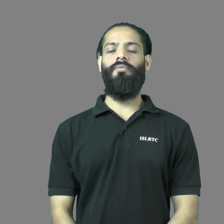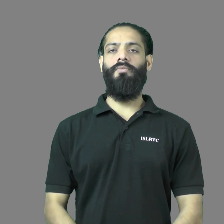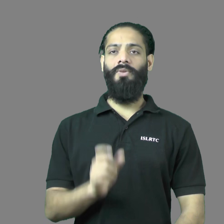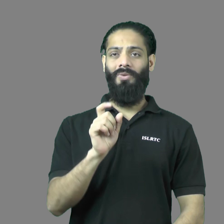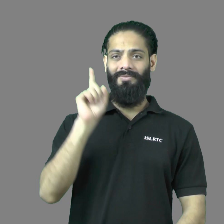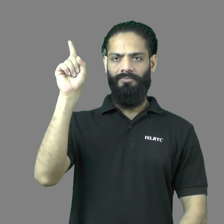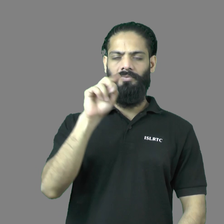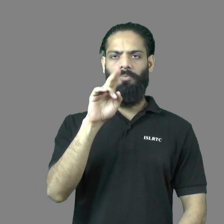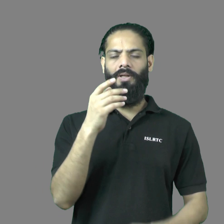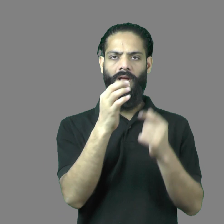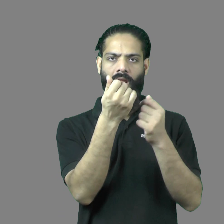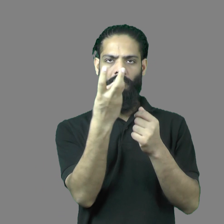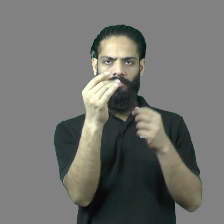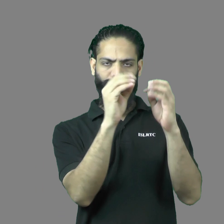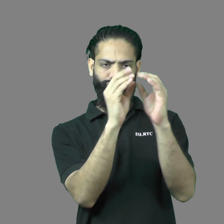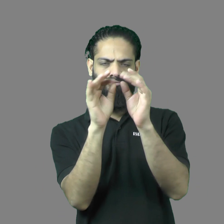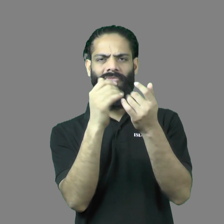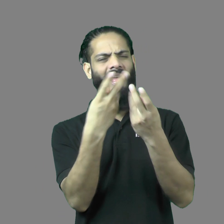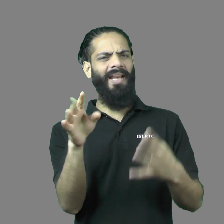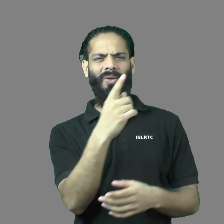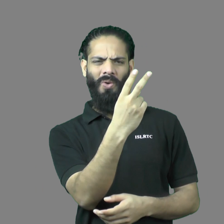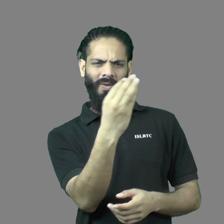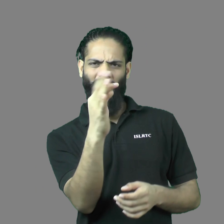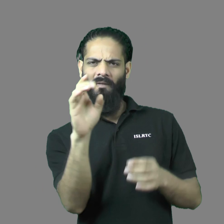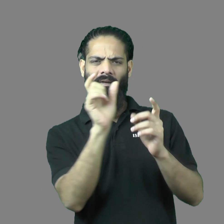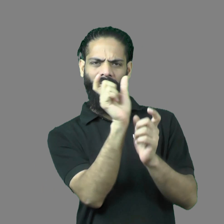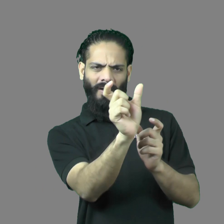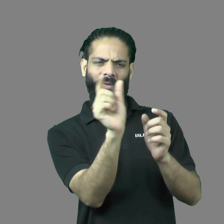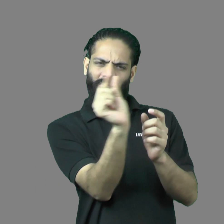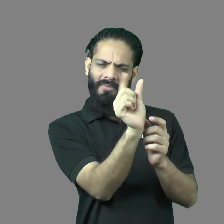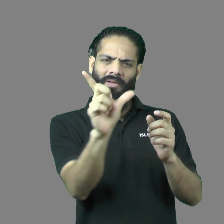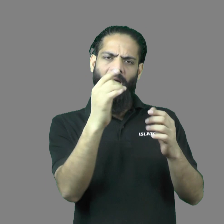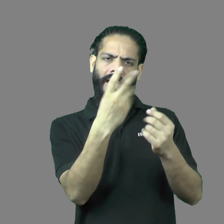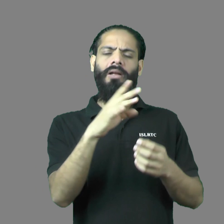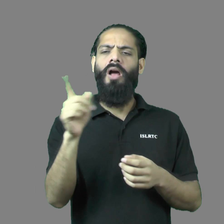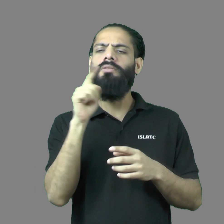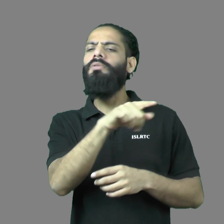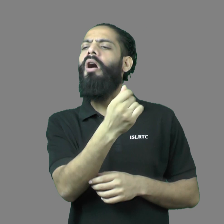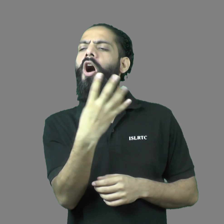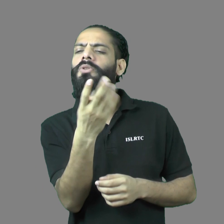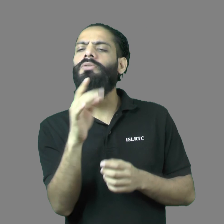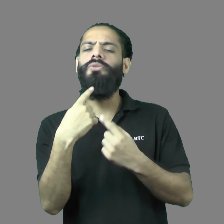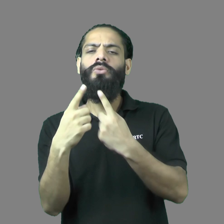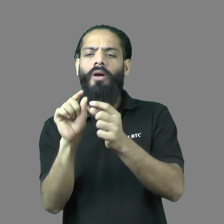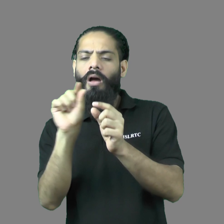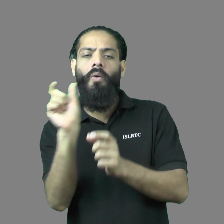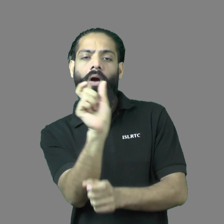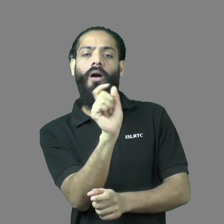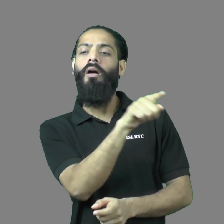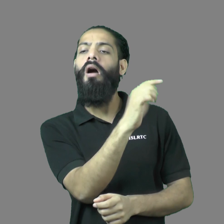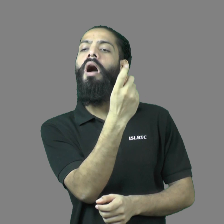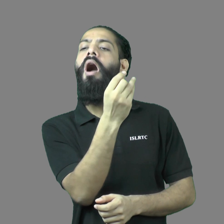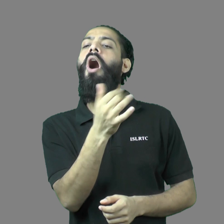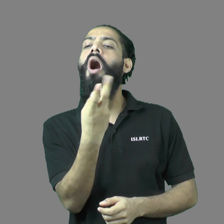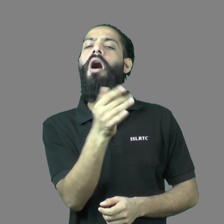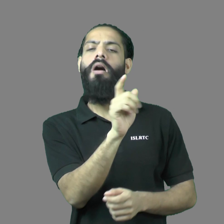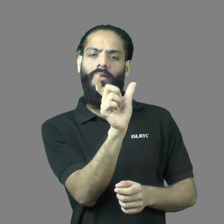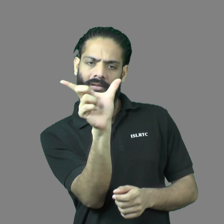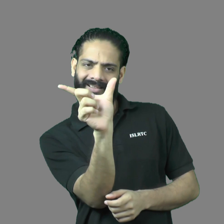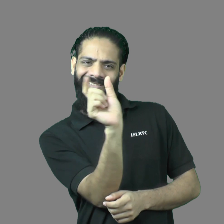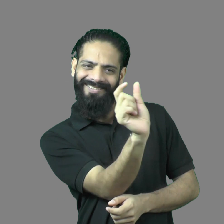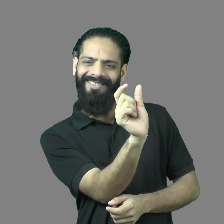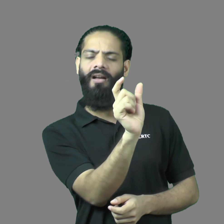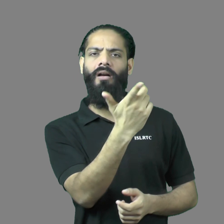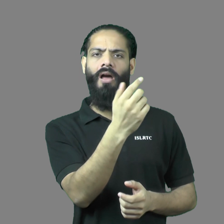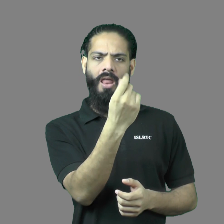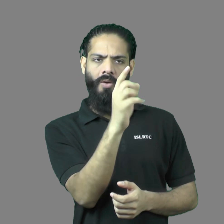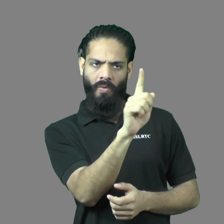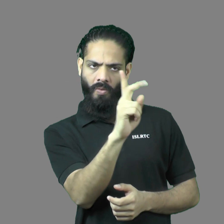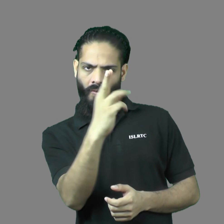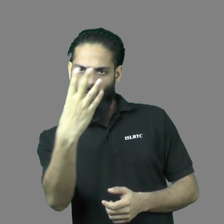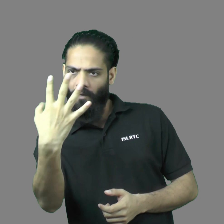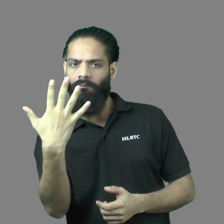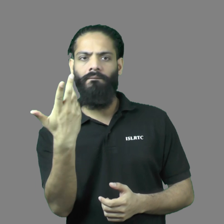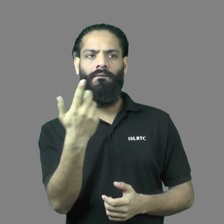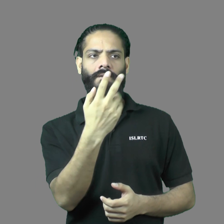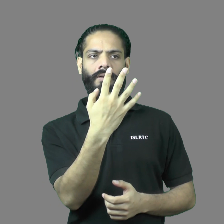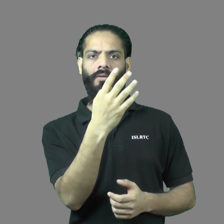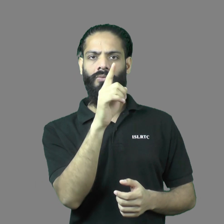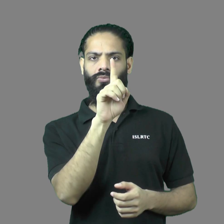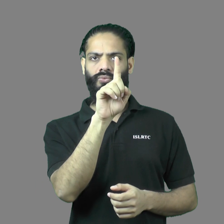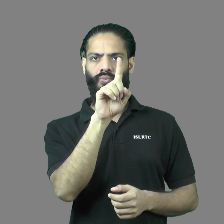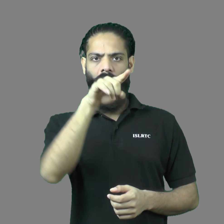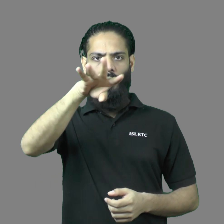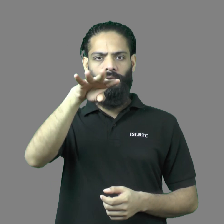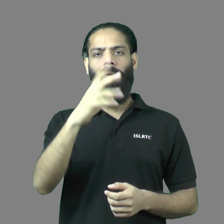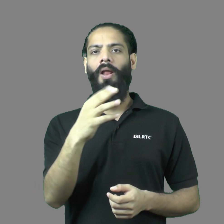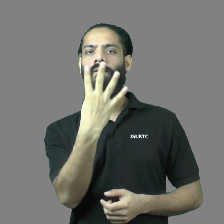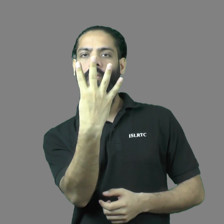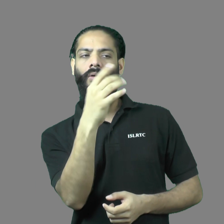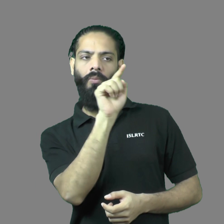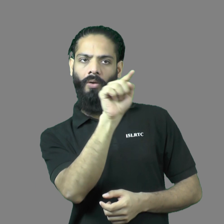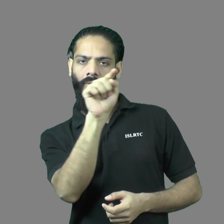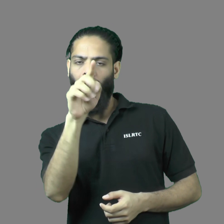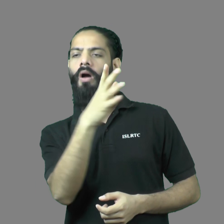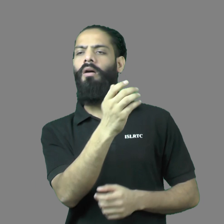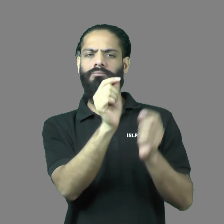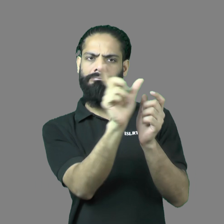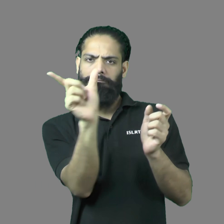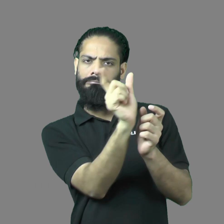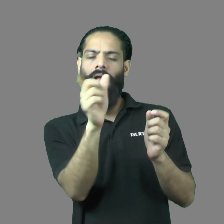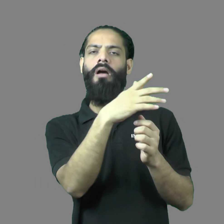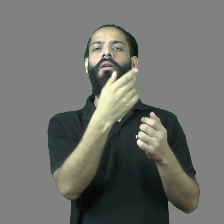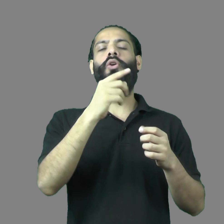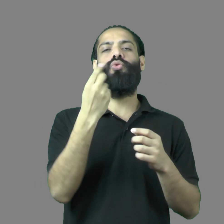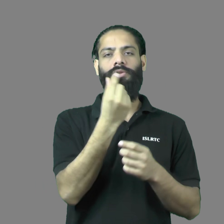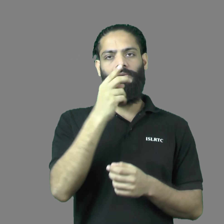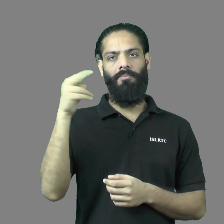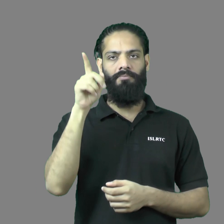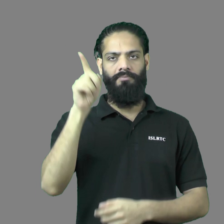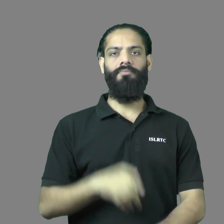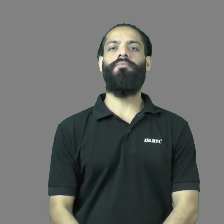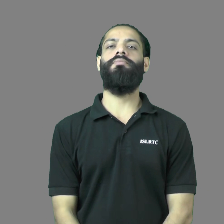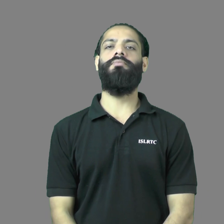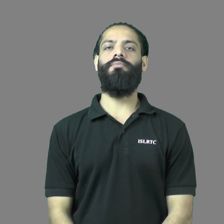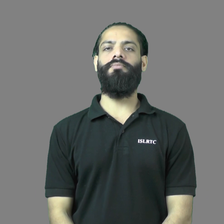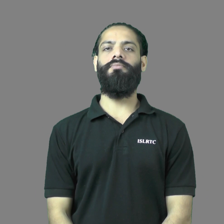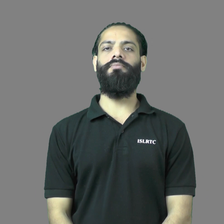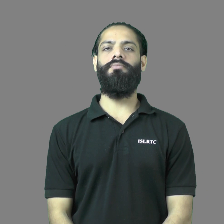Figure